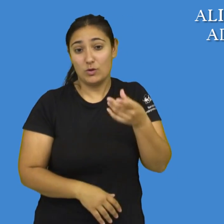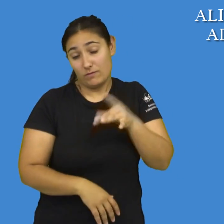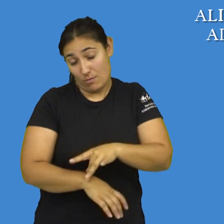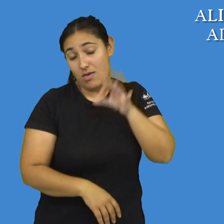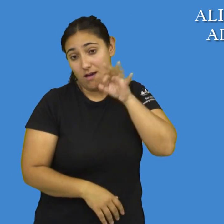enfermo